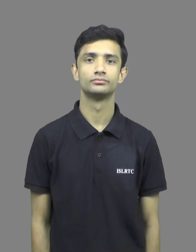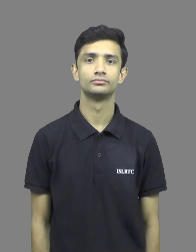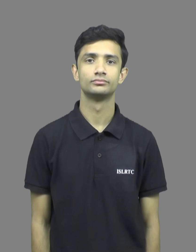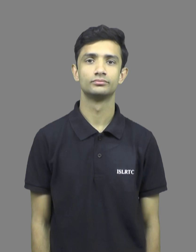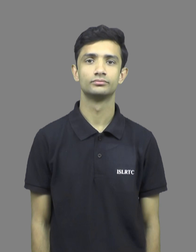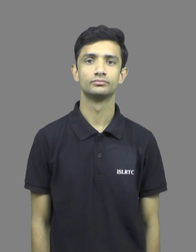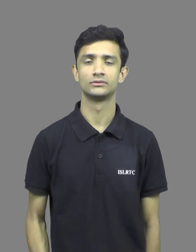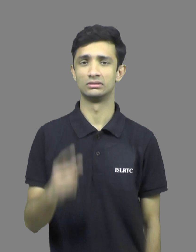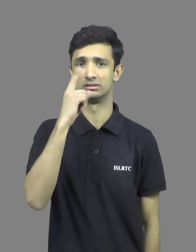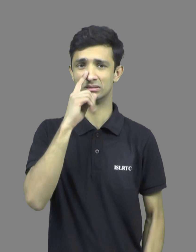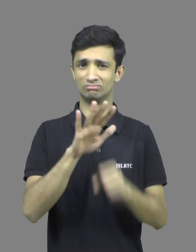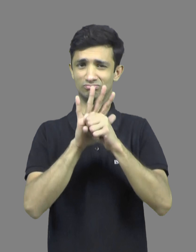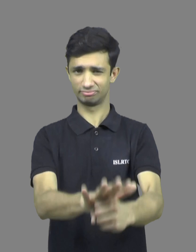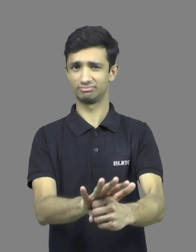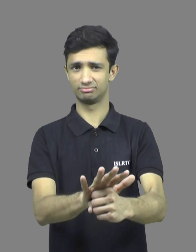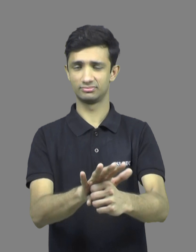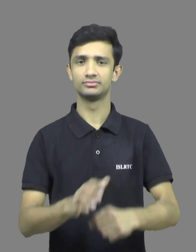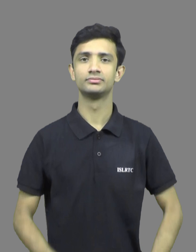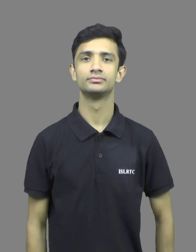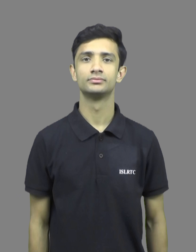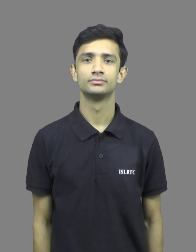Gender Discrimination Women's Oppression Sexism